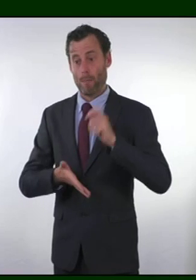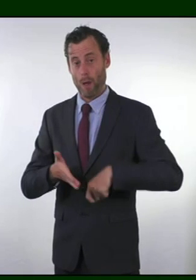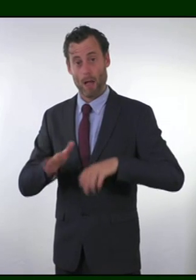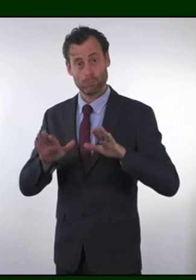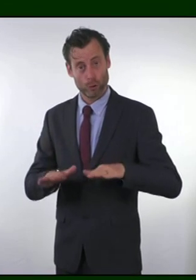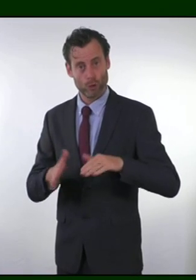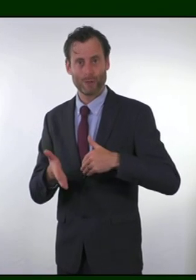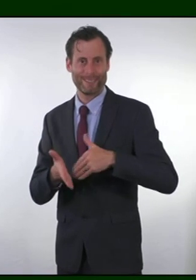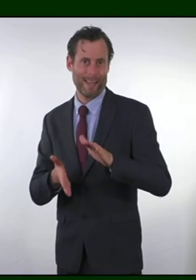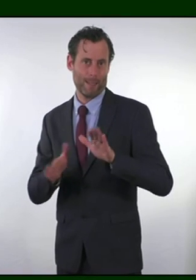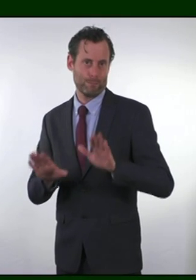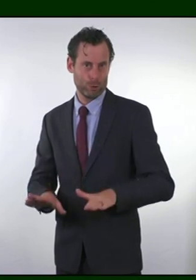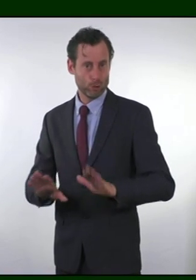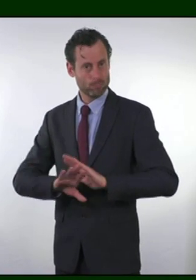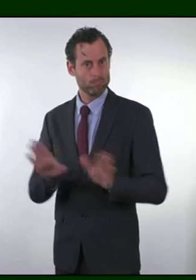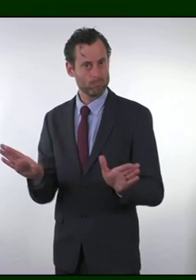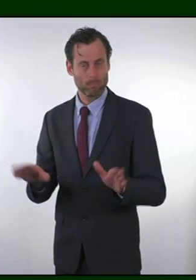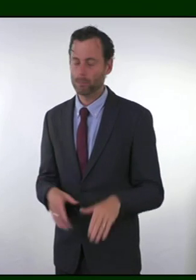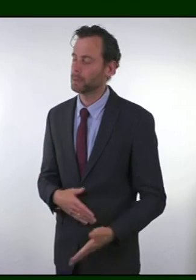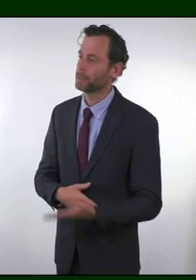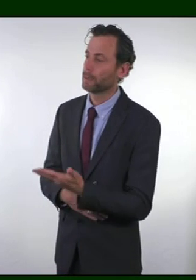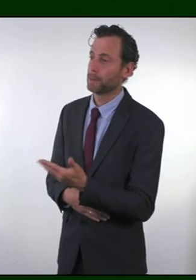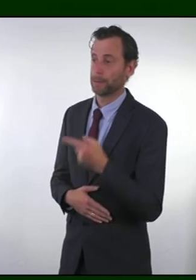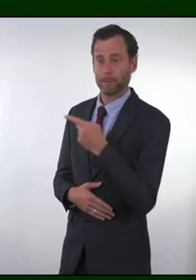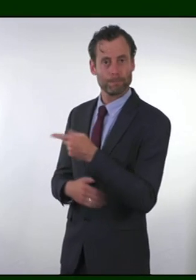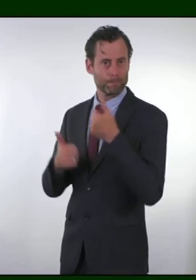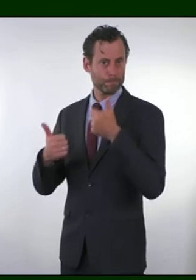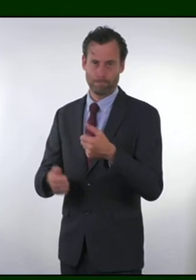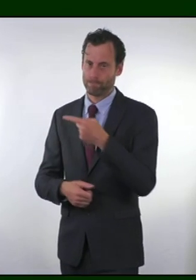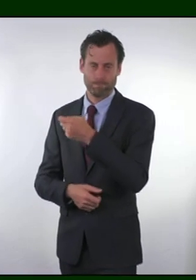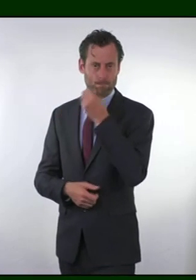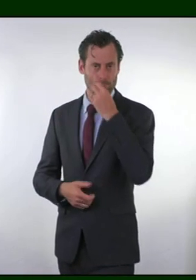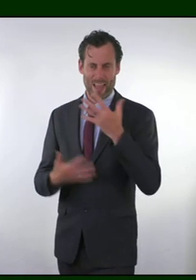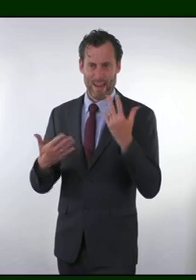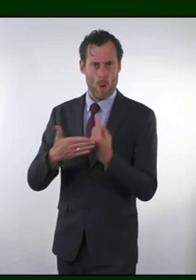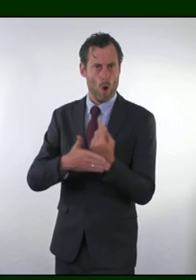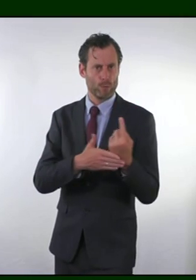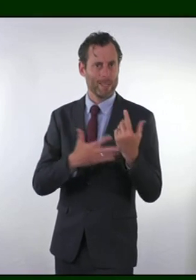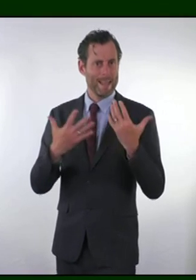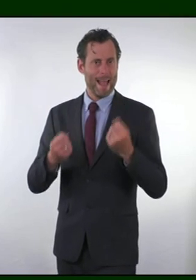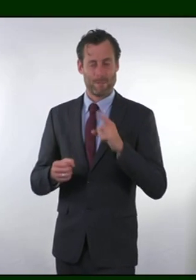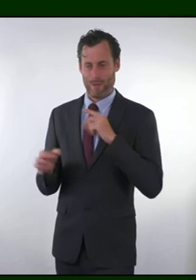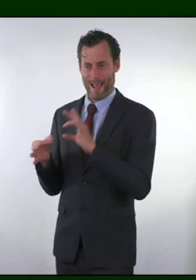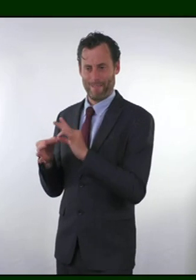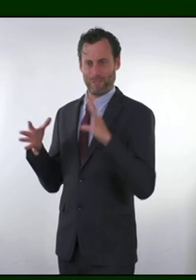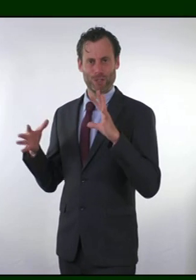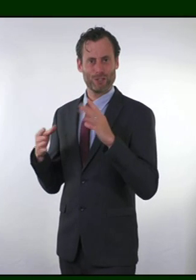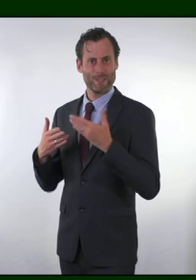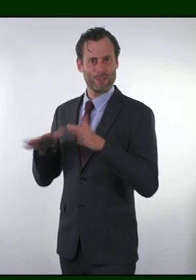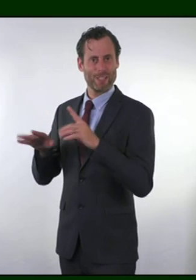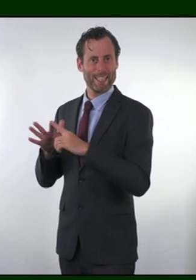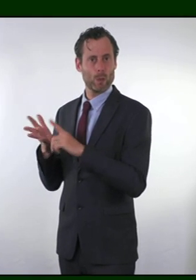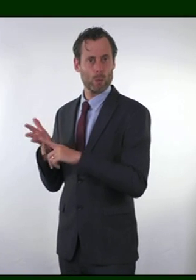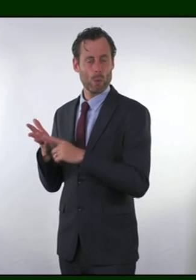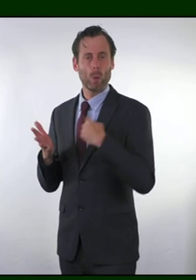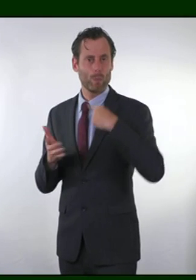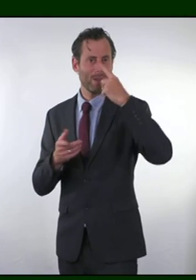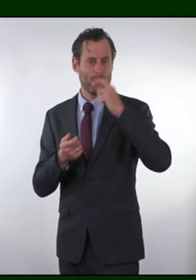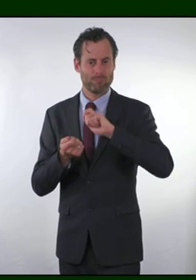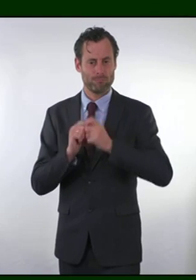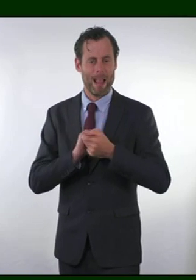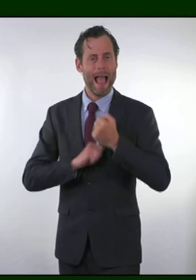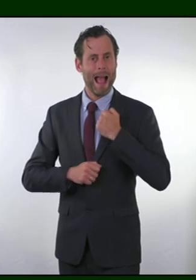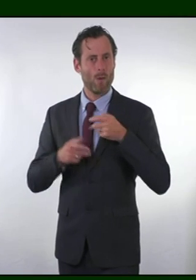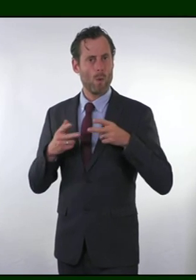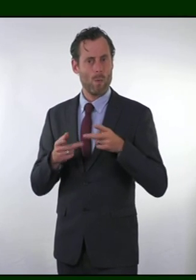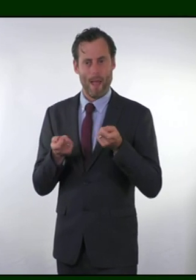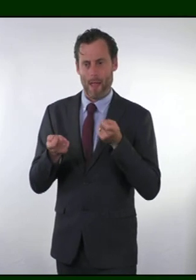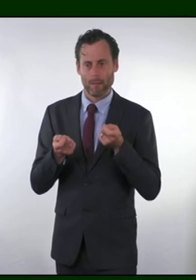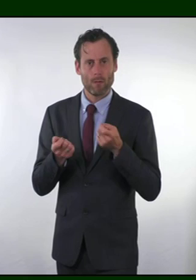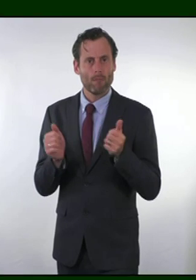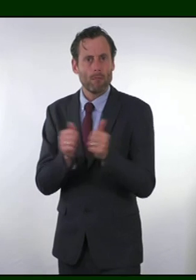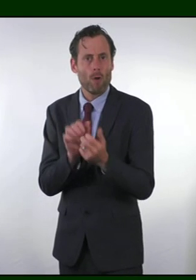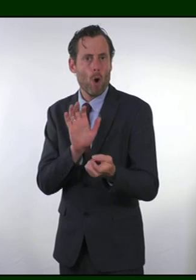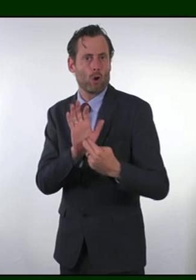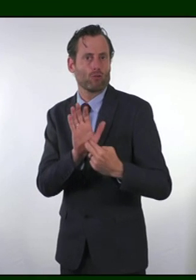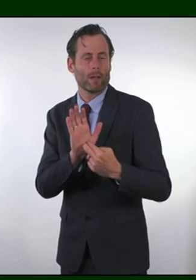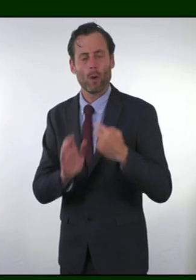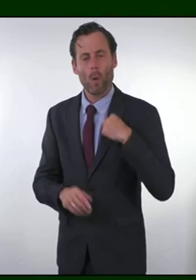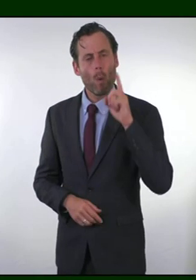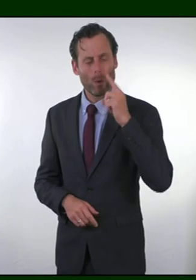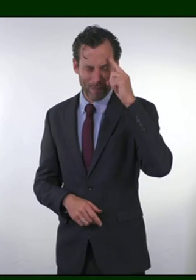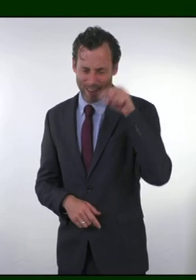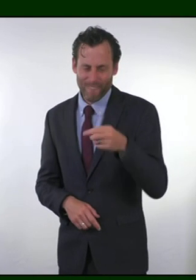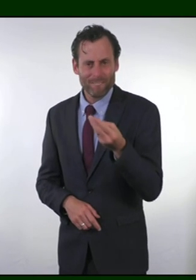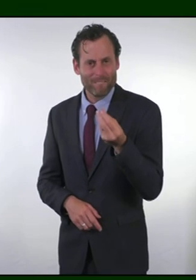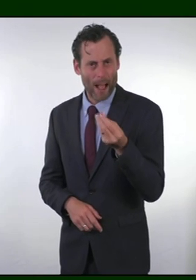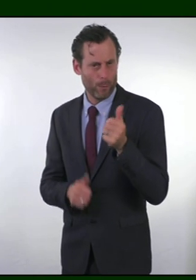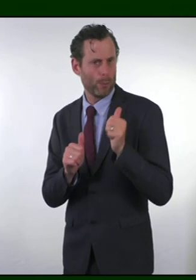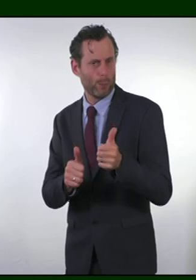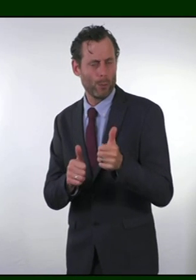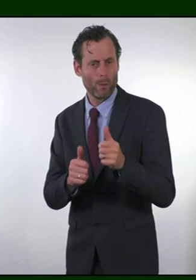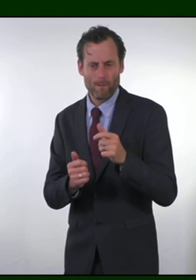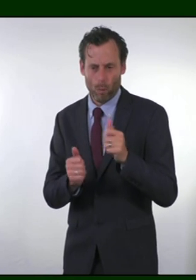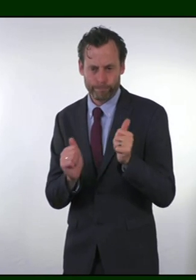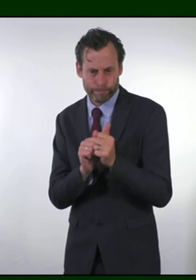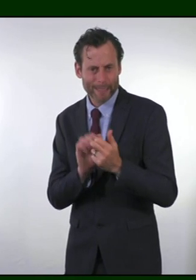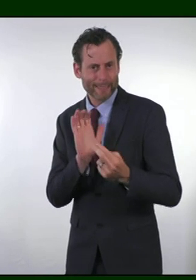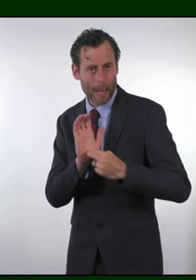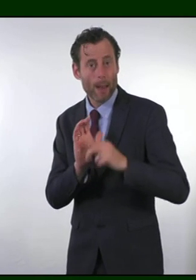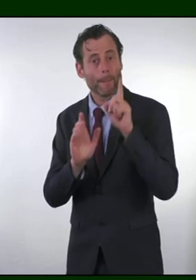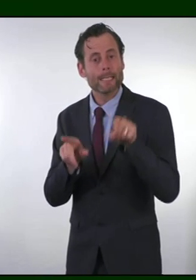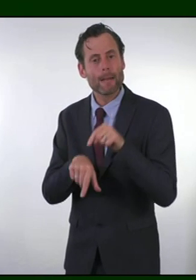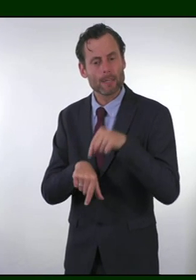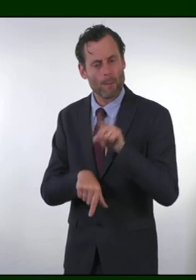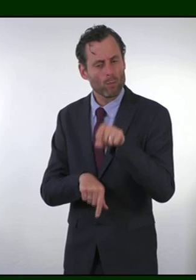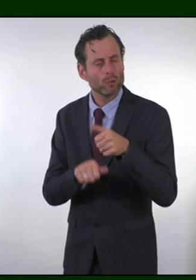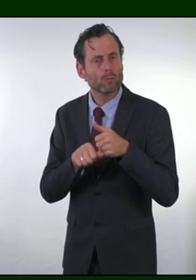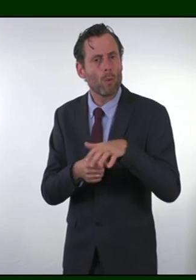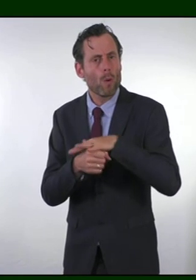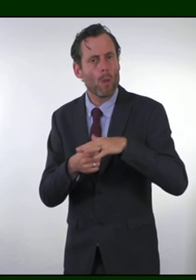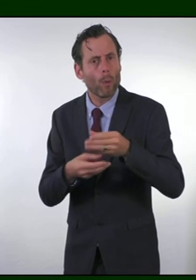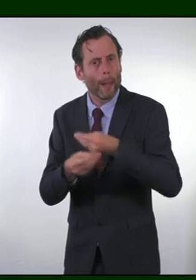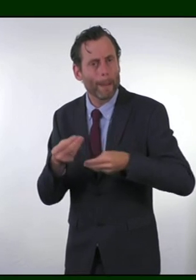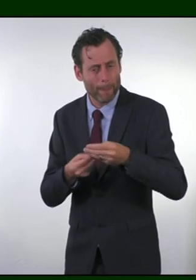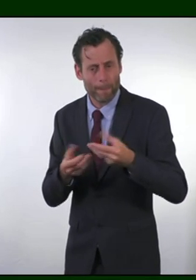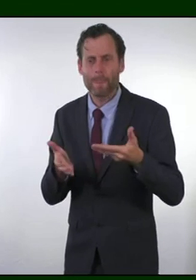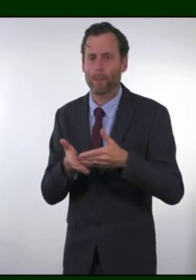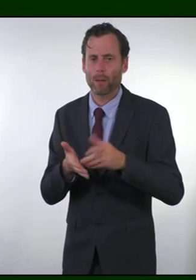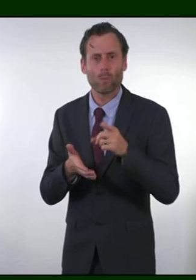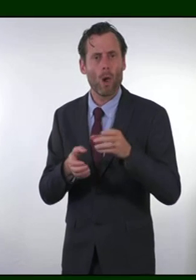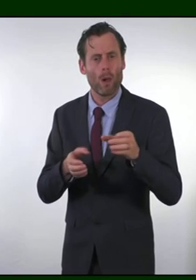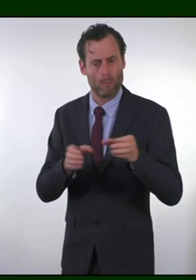My honourable Friend is right to point out the opportunities that we will now have, after leaving the EU, to tweak our procurement rules to ensure that we will of course always get value for money for the taxpayer, and that we can do so in a way that supports our local economies and—especially right now—local jobs.